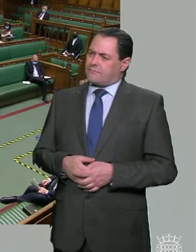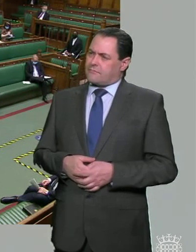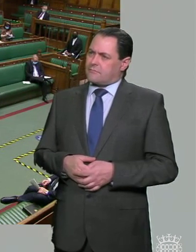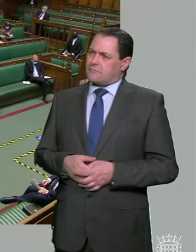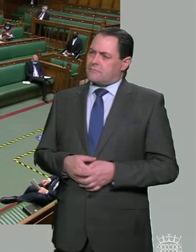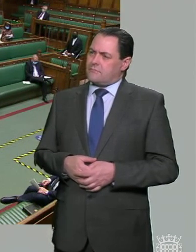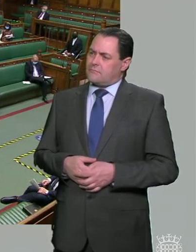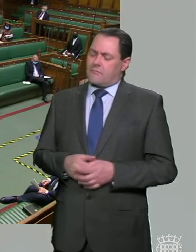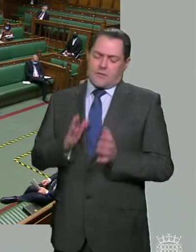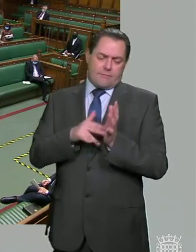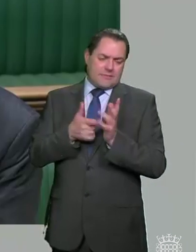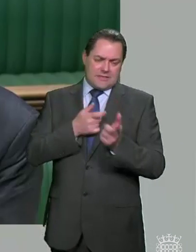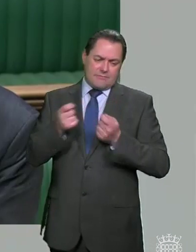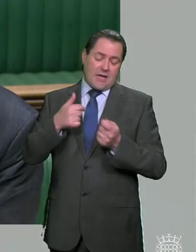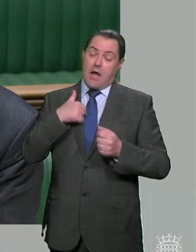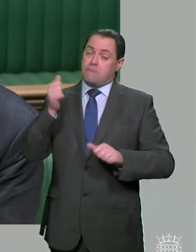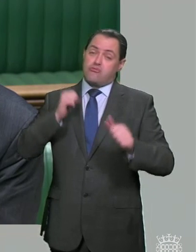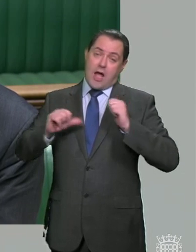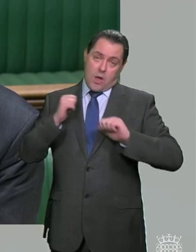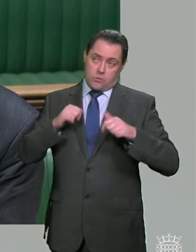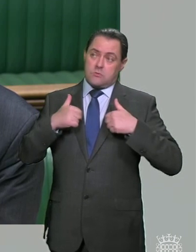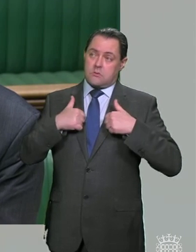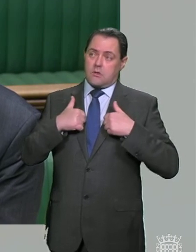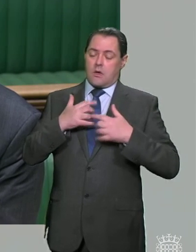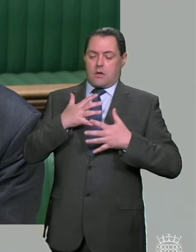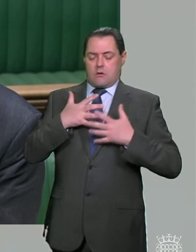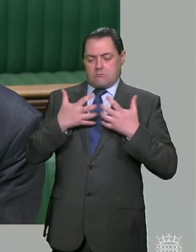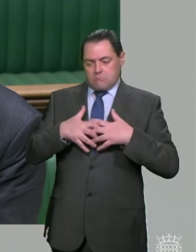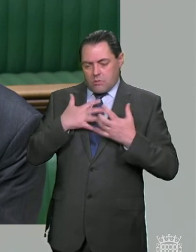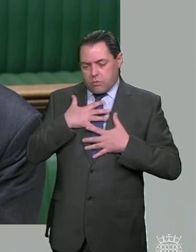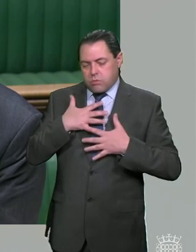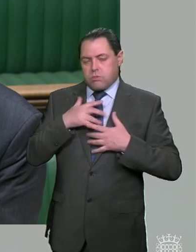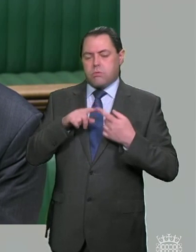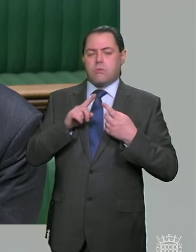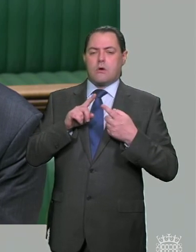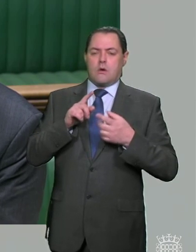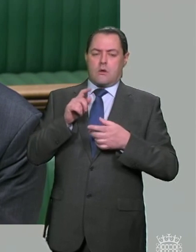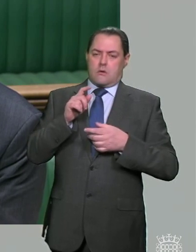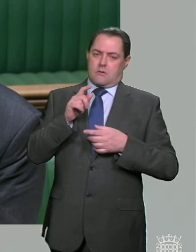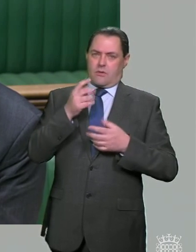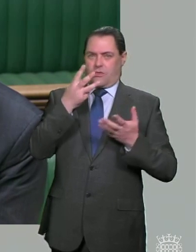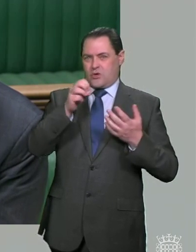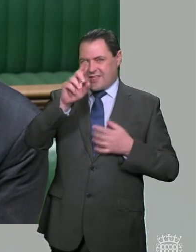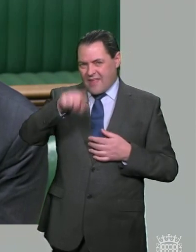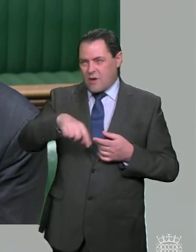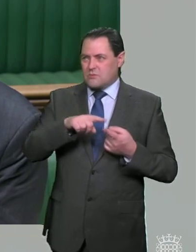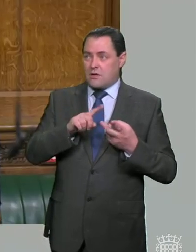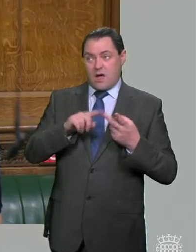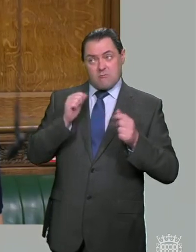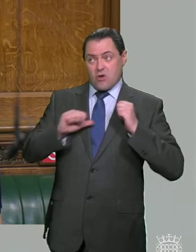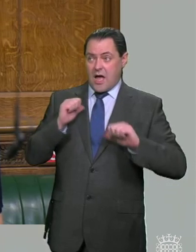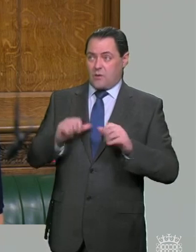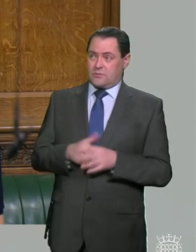I am proud of the roll-out of the ventilators—the 30,000 we delivered from scratch— I am proud of it.